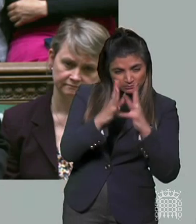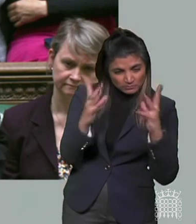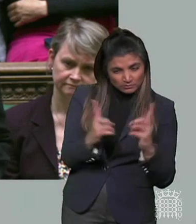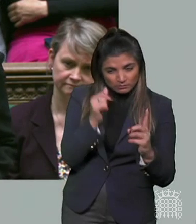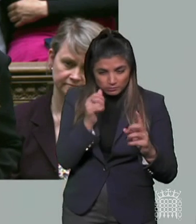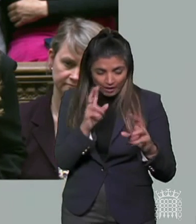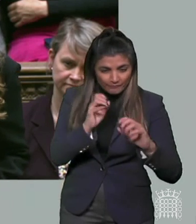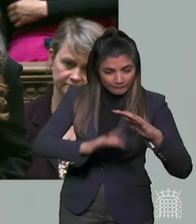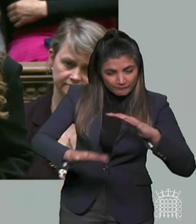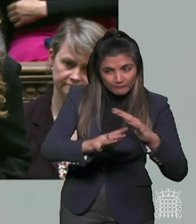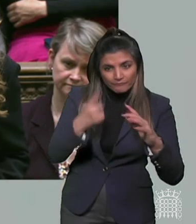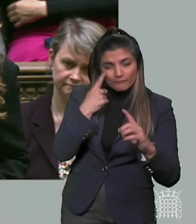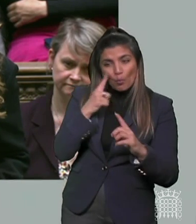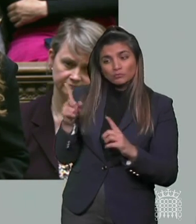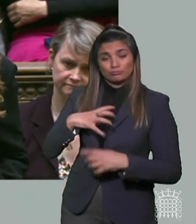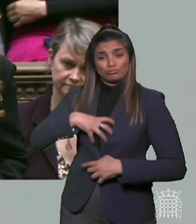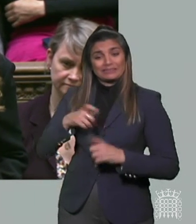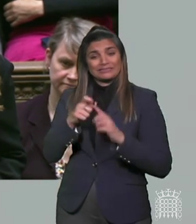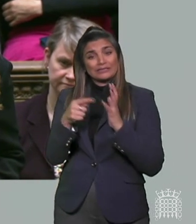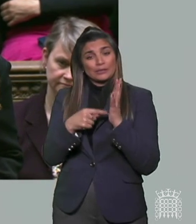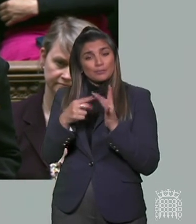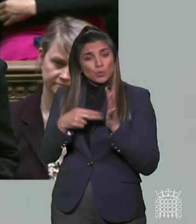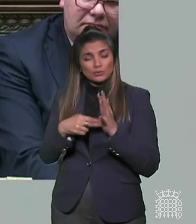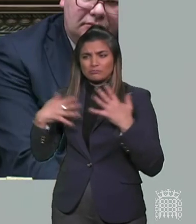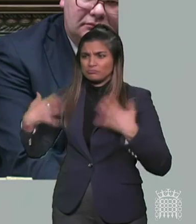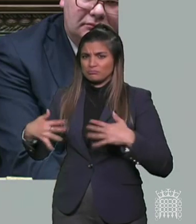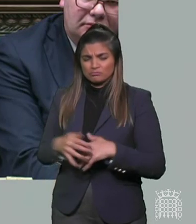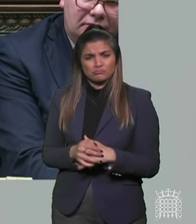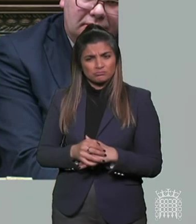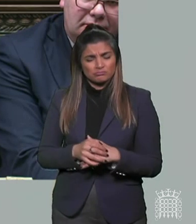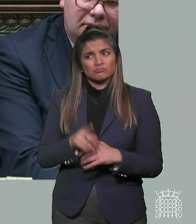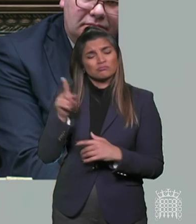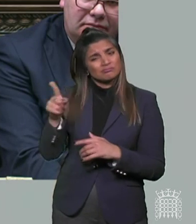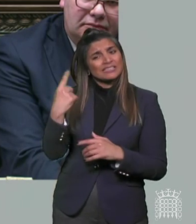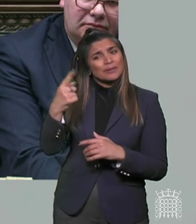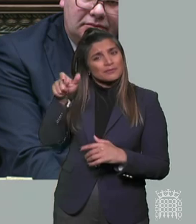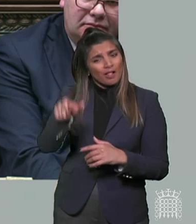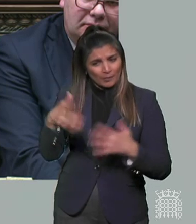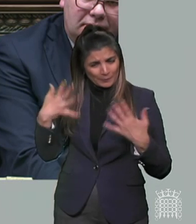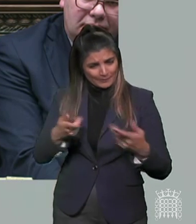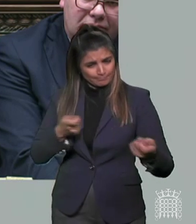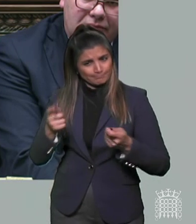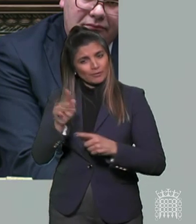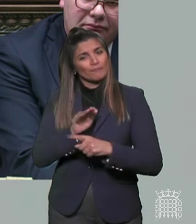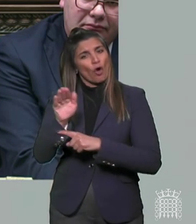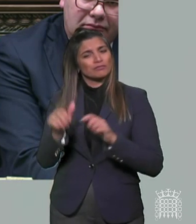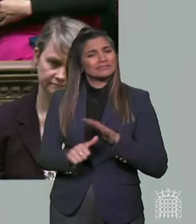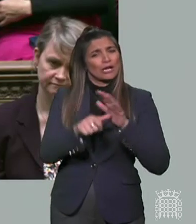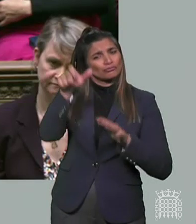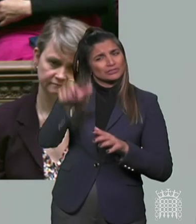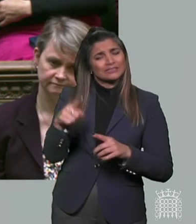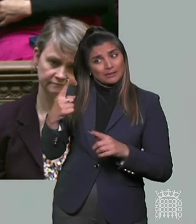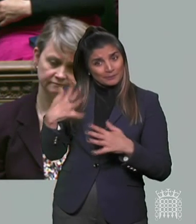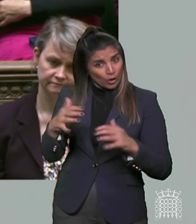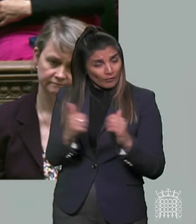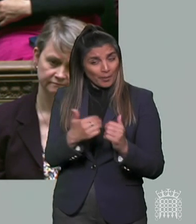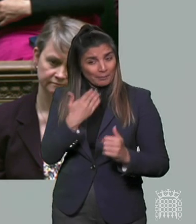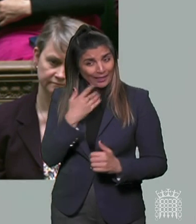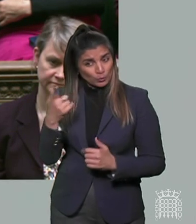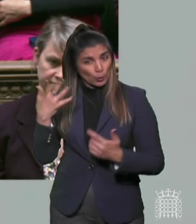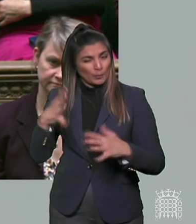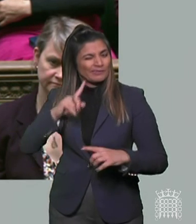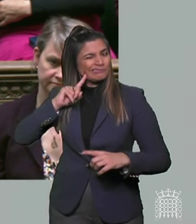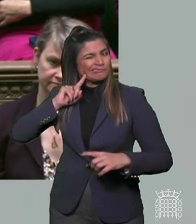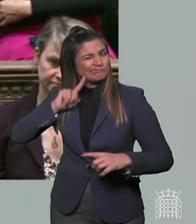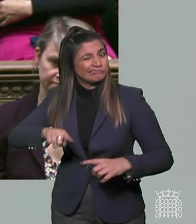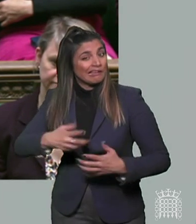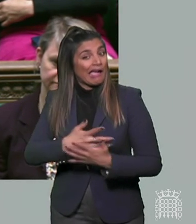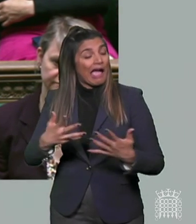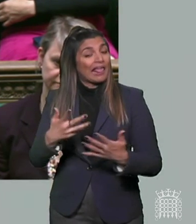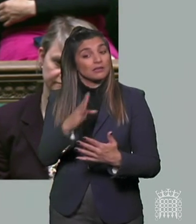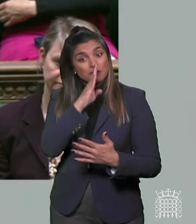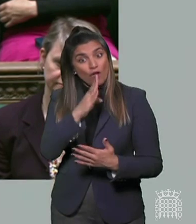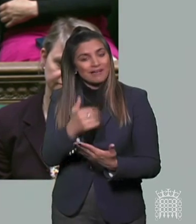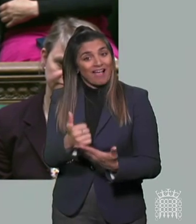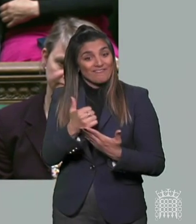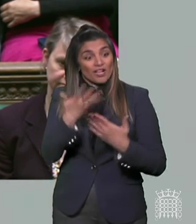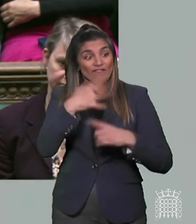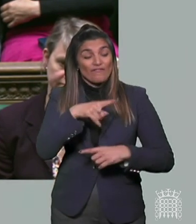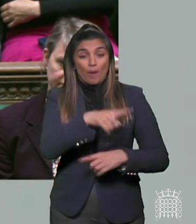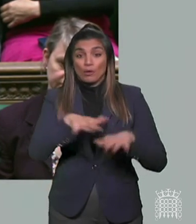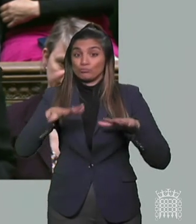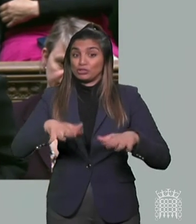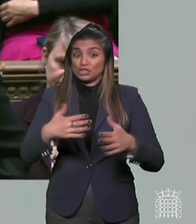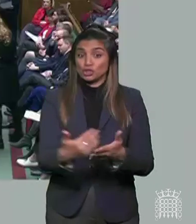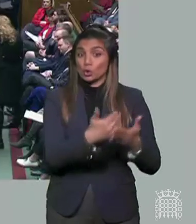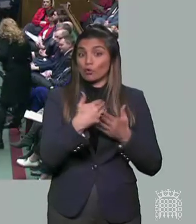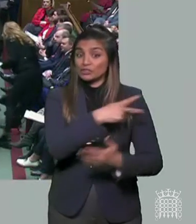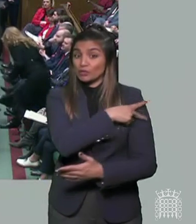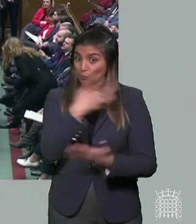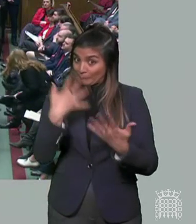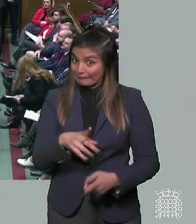The Deputy Prime Minister oversaw our foreign intelligence services as Foreign Secretary, so can he confirm if at any time he overruled or ignored direct advice from the British security services?